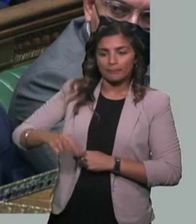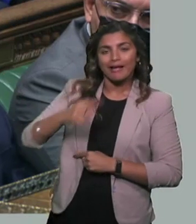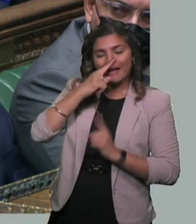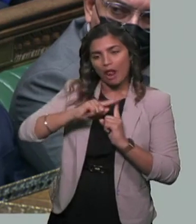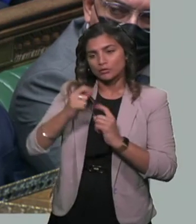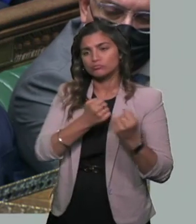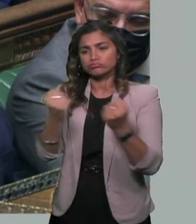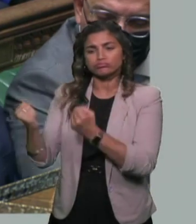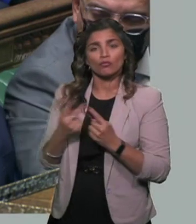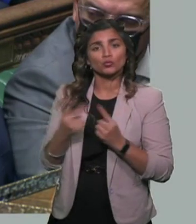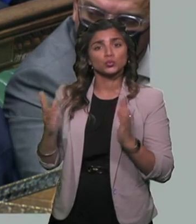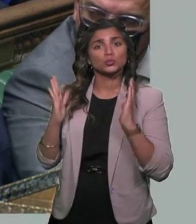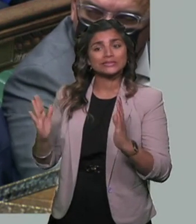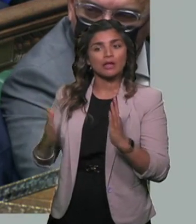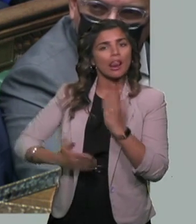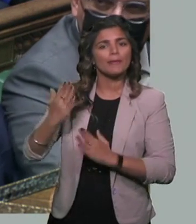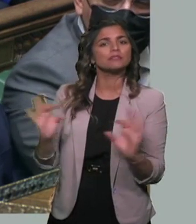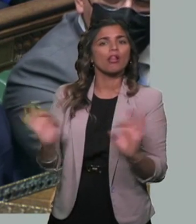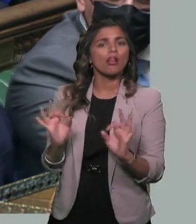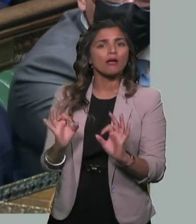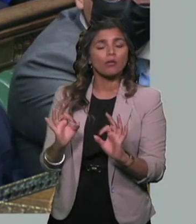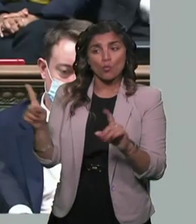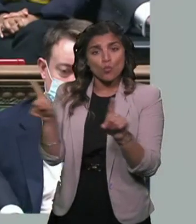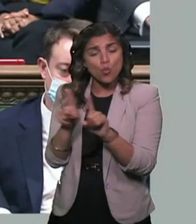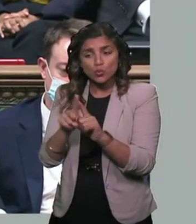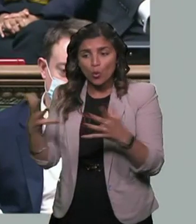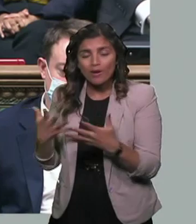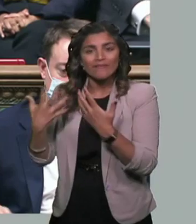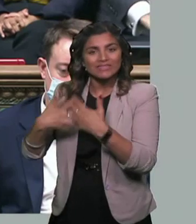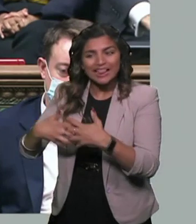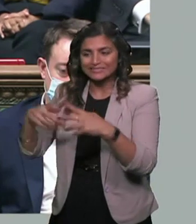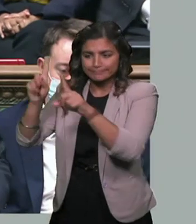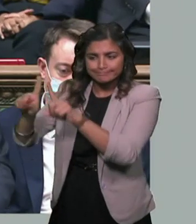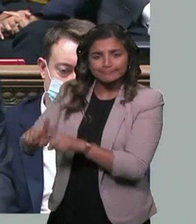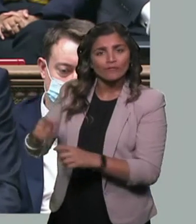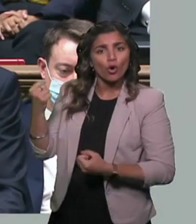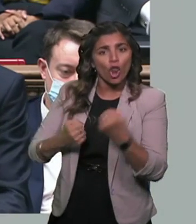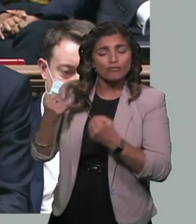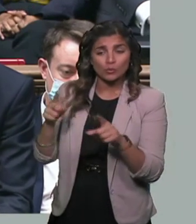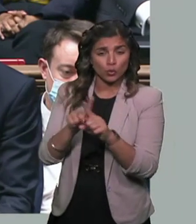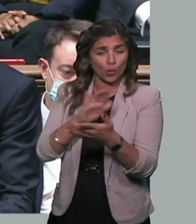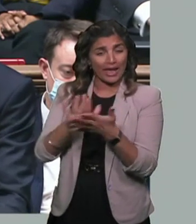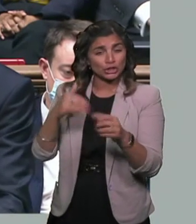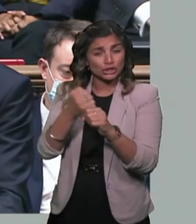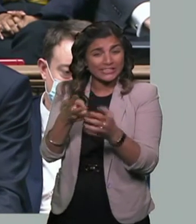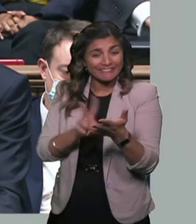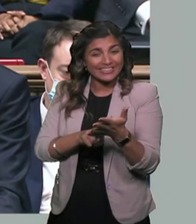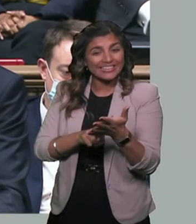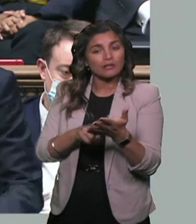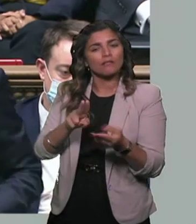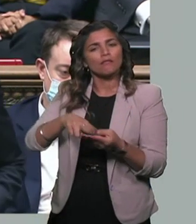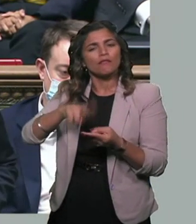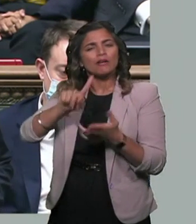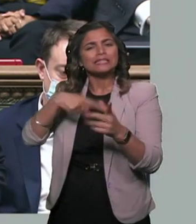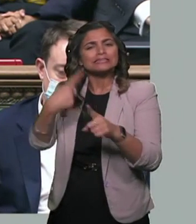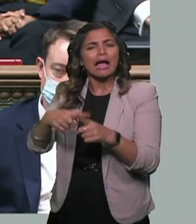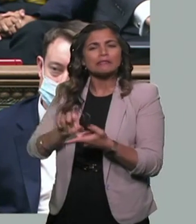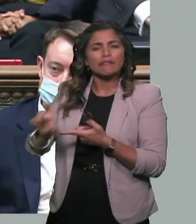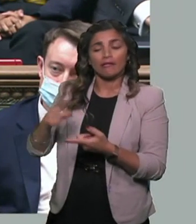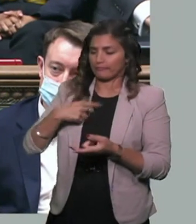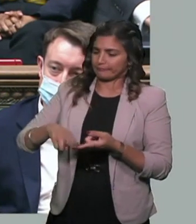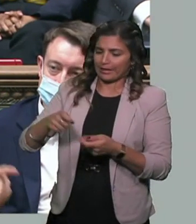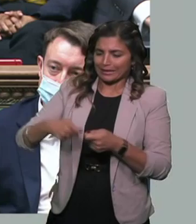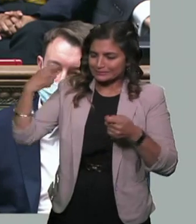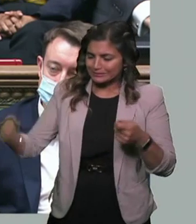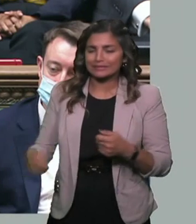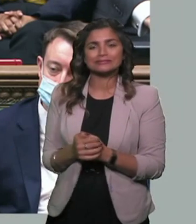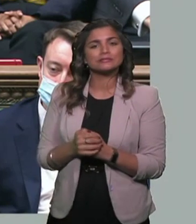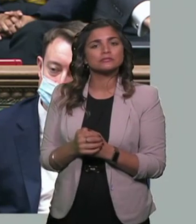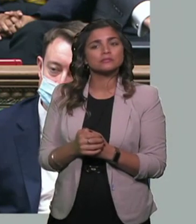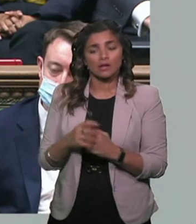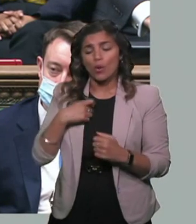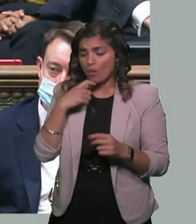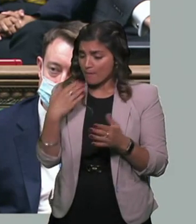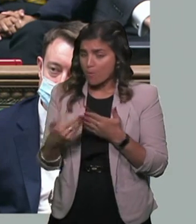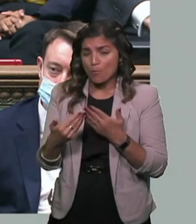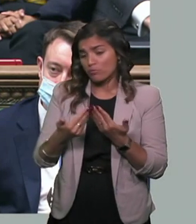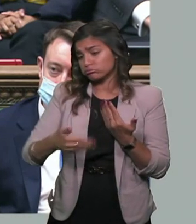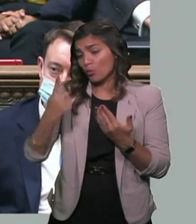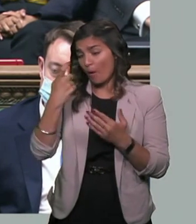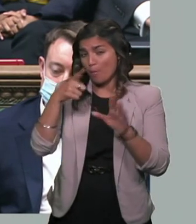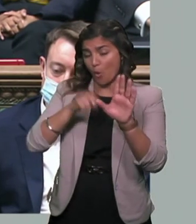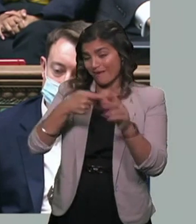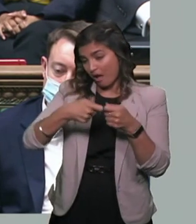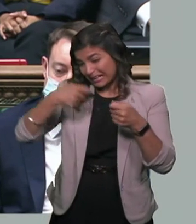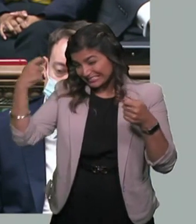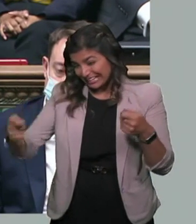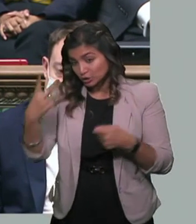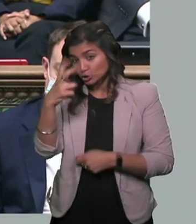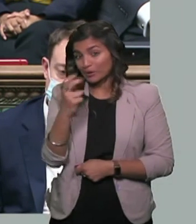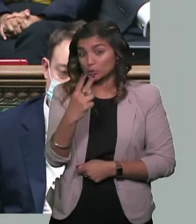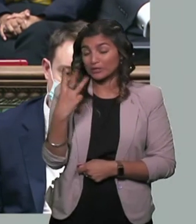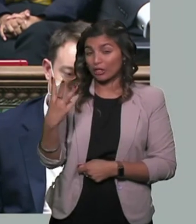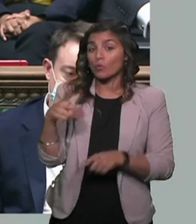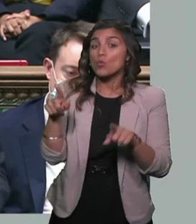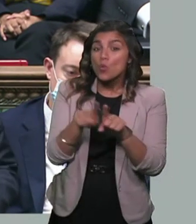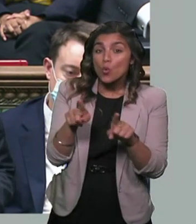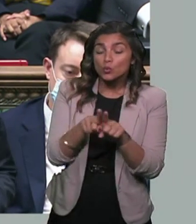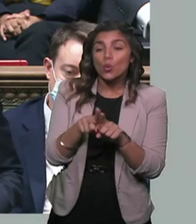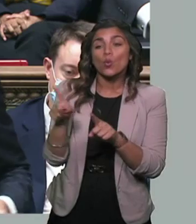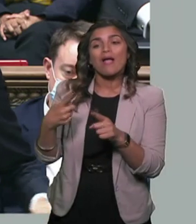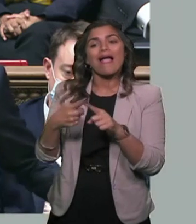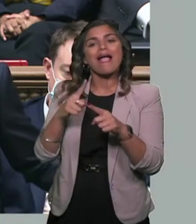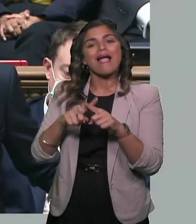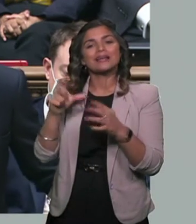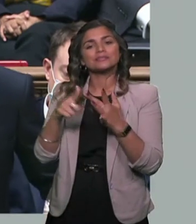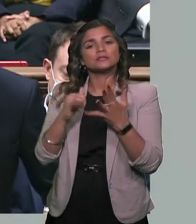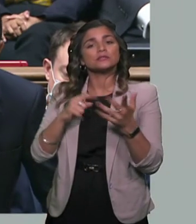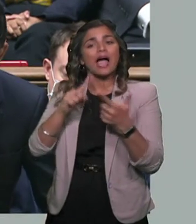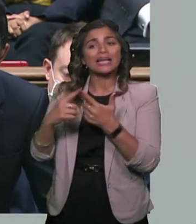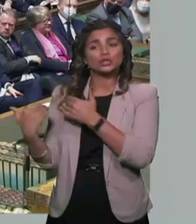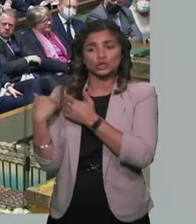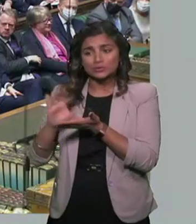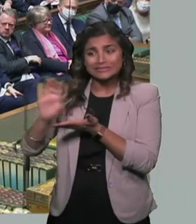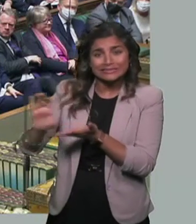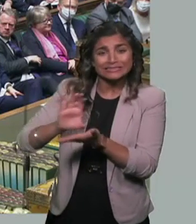We have already suspended the HGV levy until August, and I can do more today, extending it for a further year until 2023 and freezing vehicle excise duty for heavy goods vehicles.